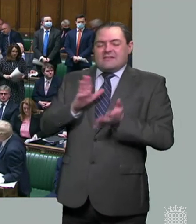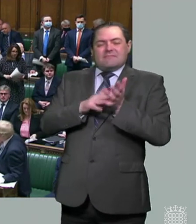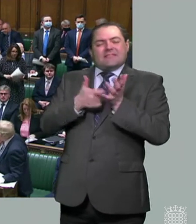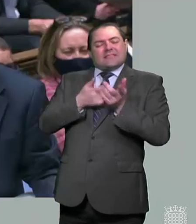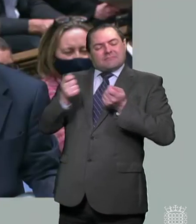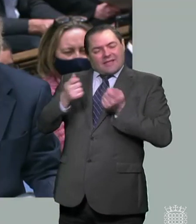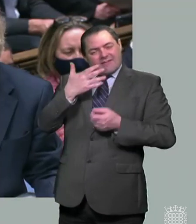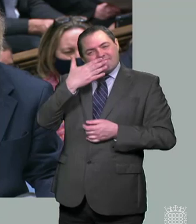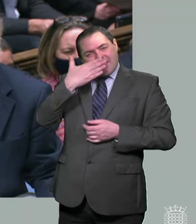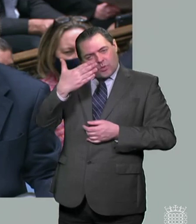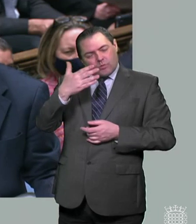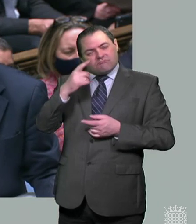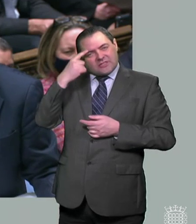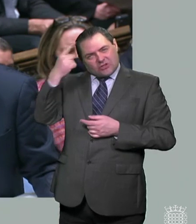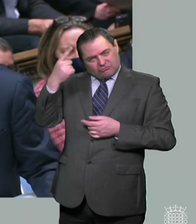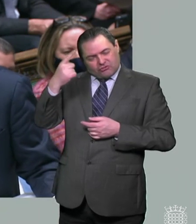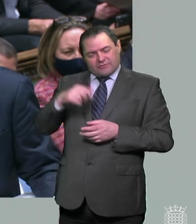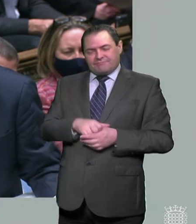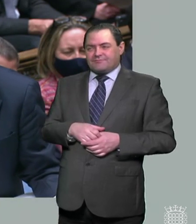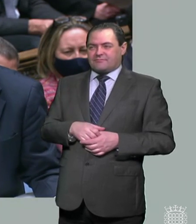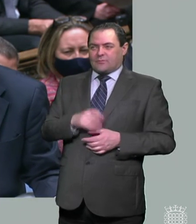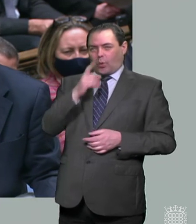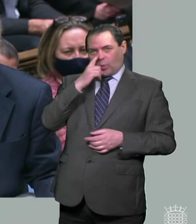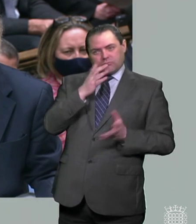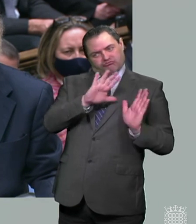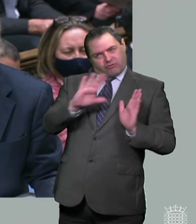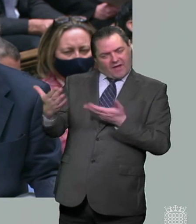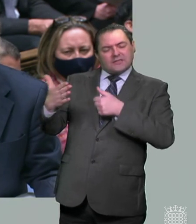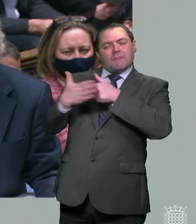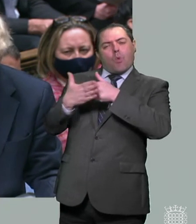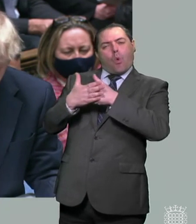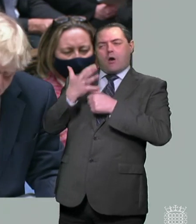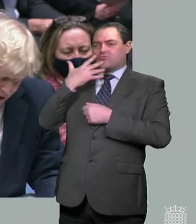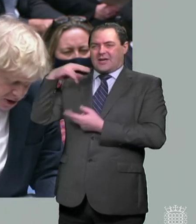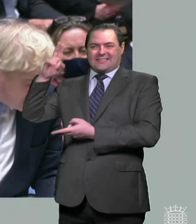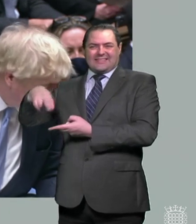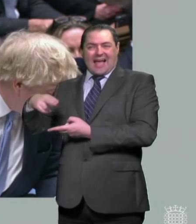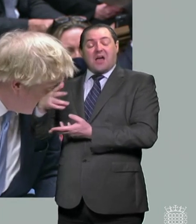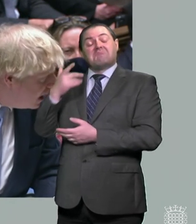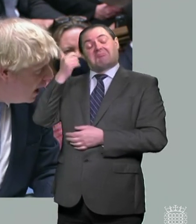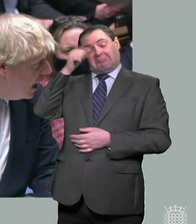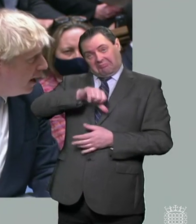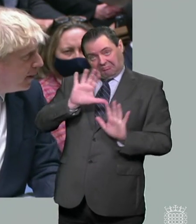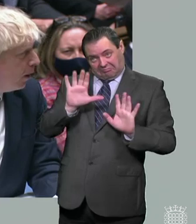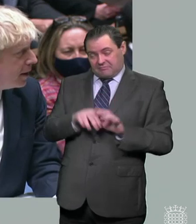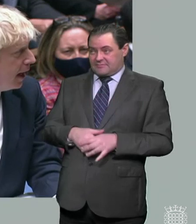I thank my honourable Friend for that suggestion, which is both interesting and ingenious.